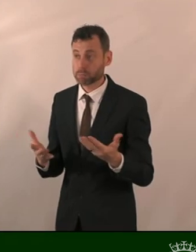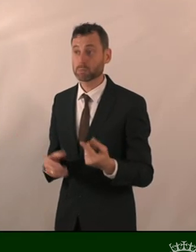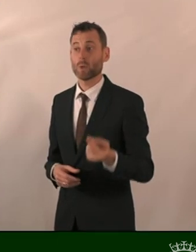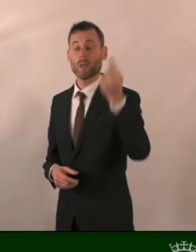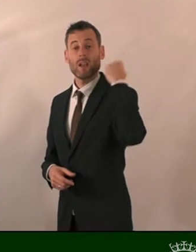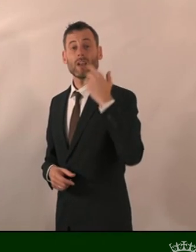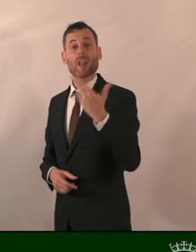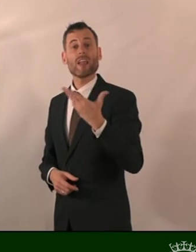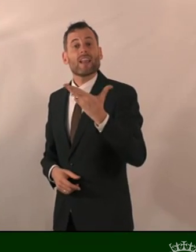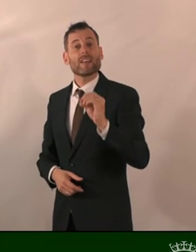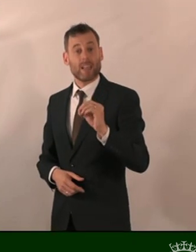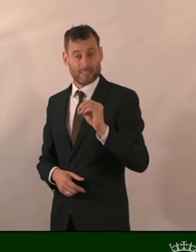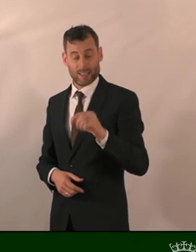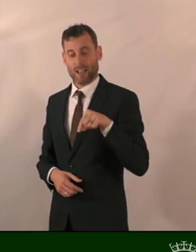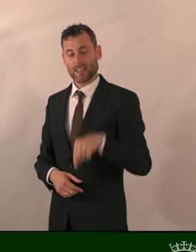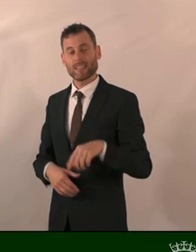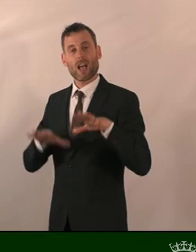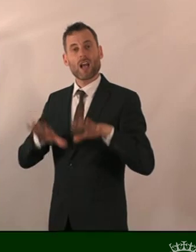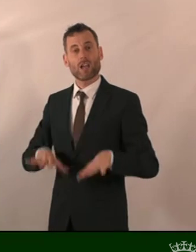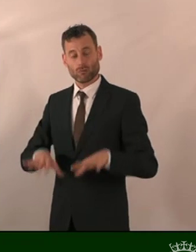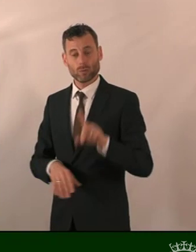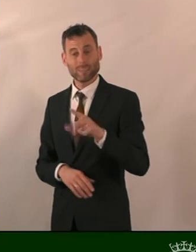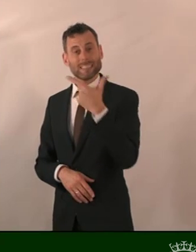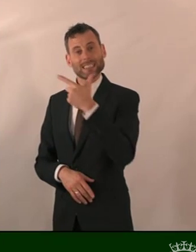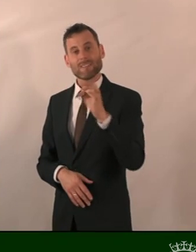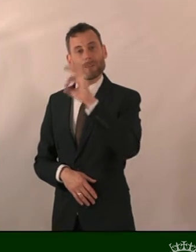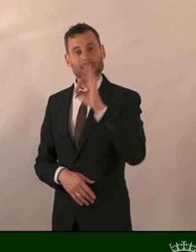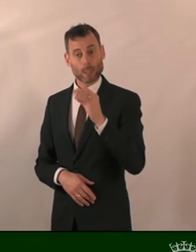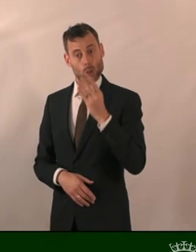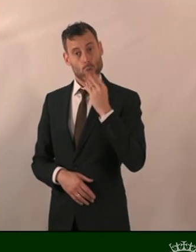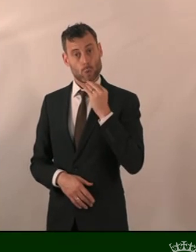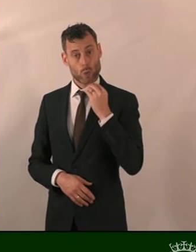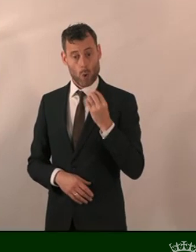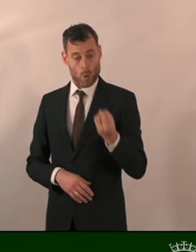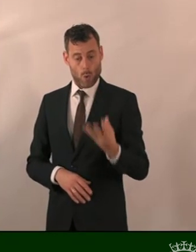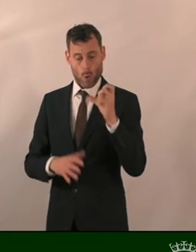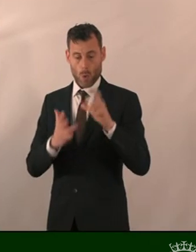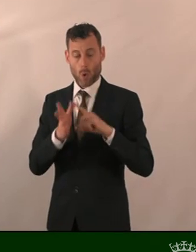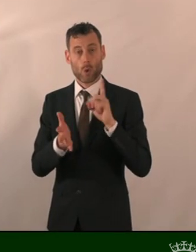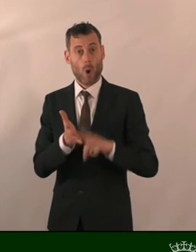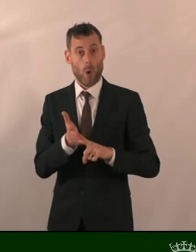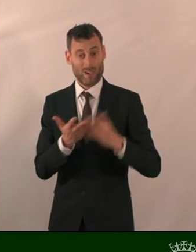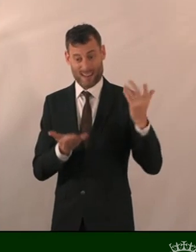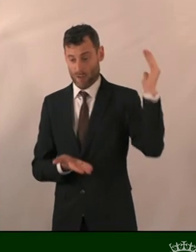In 1990, this country was 70% dependent on coal: today, it is 3%—and Labour would reopen the coalmines.